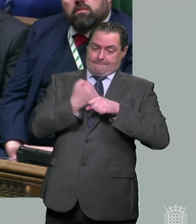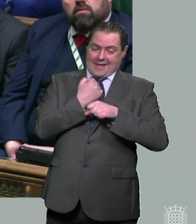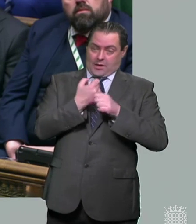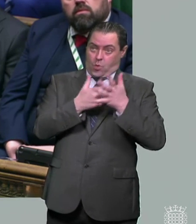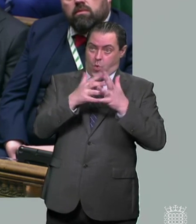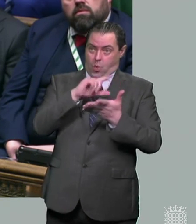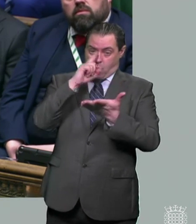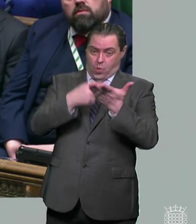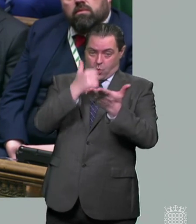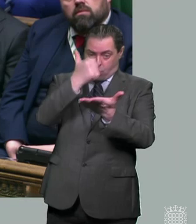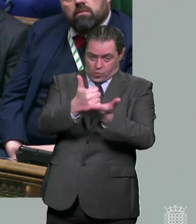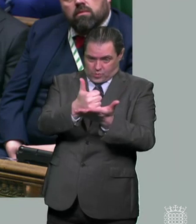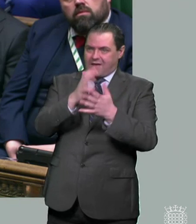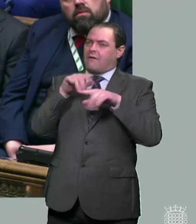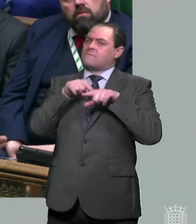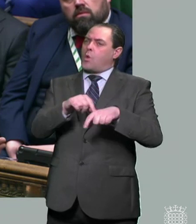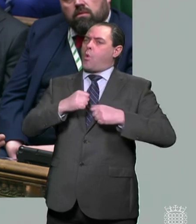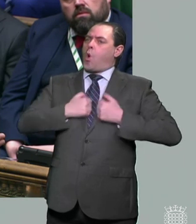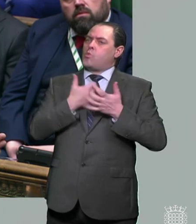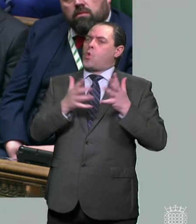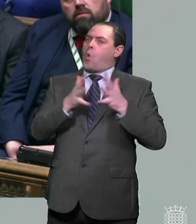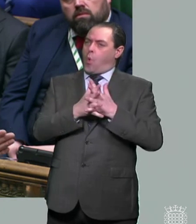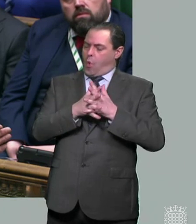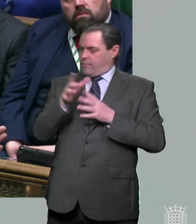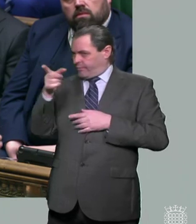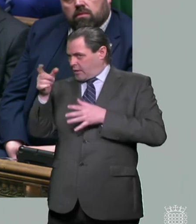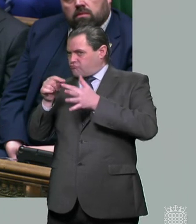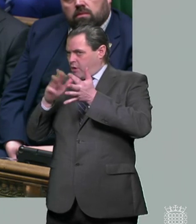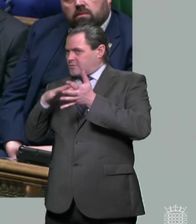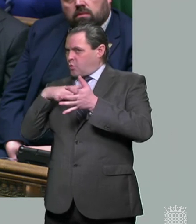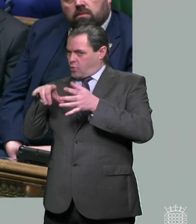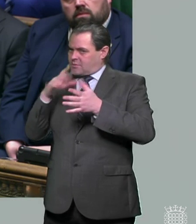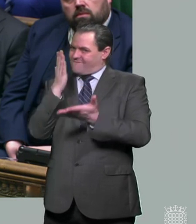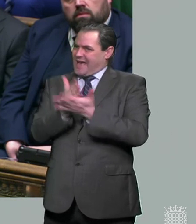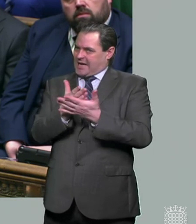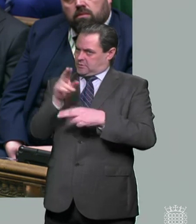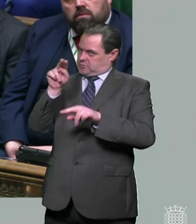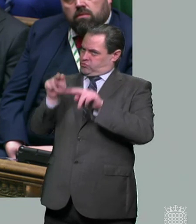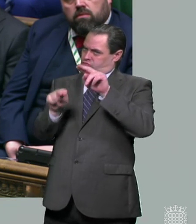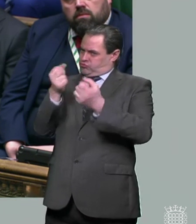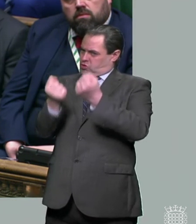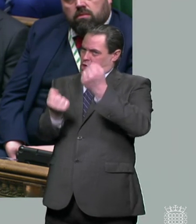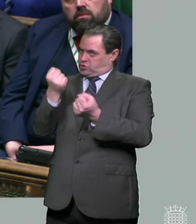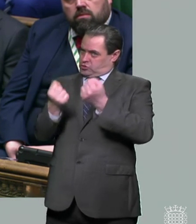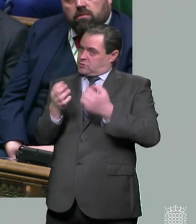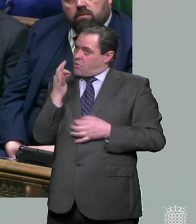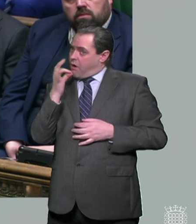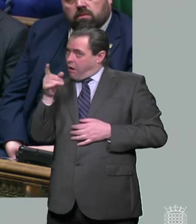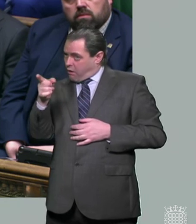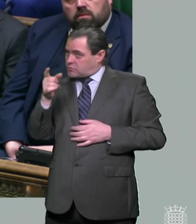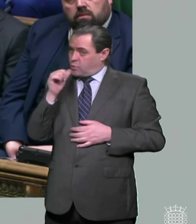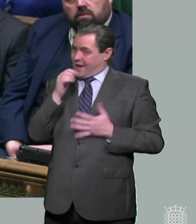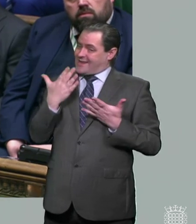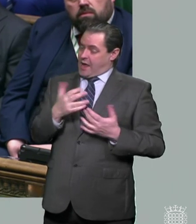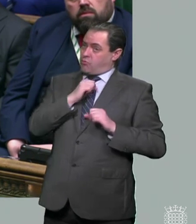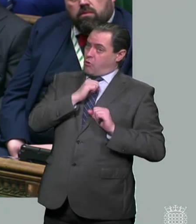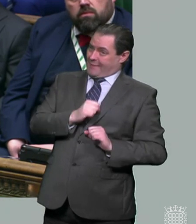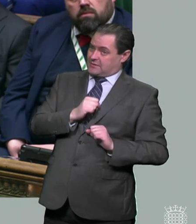The Prime Minister wants to be judged on the facts, and that is right, so may I ask him for a commitment at the Dispatch Box?